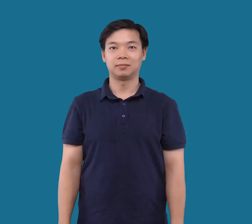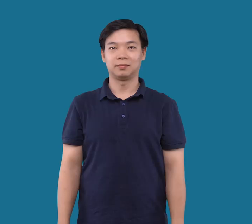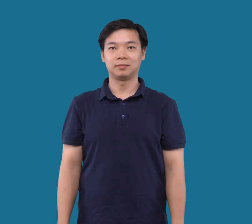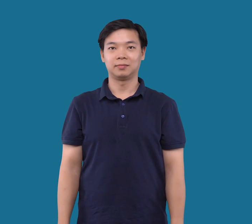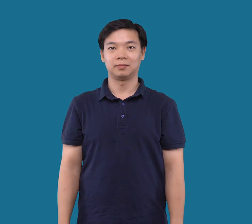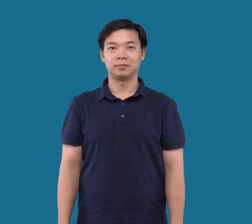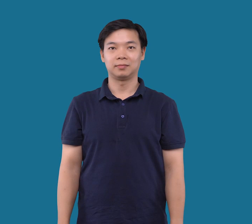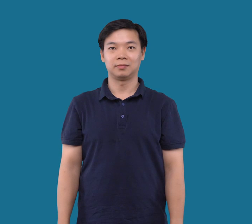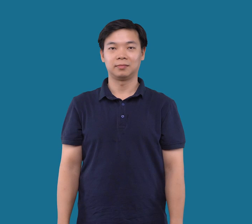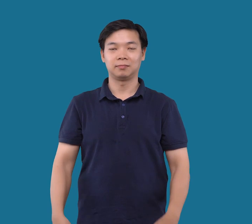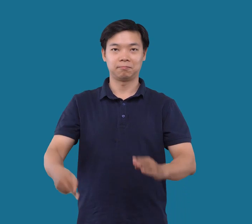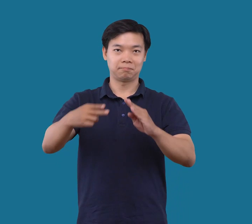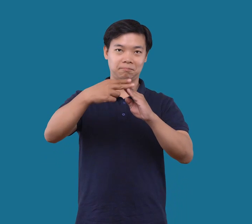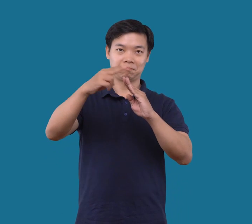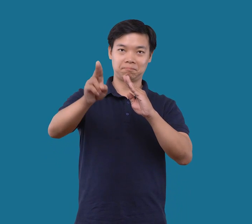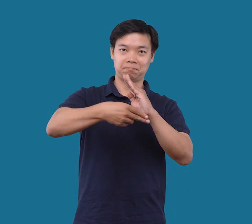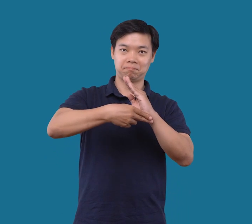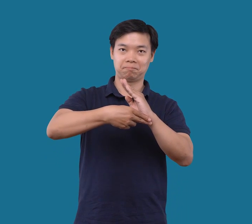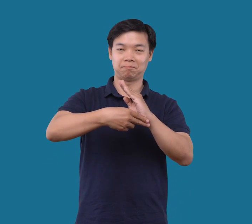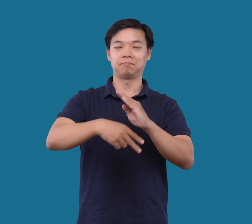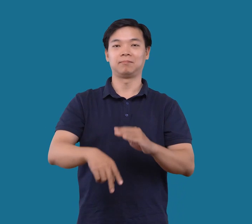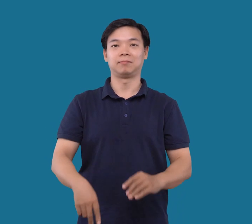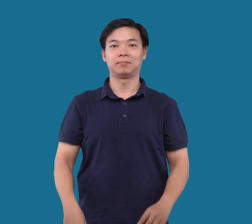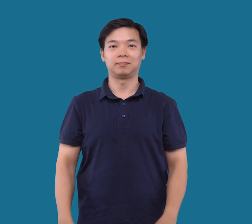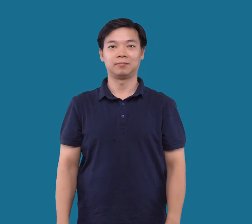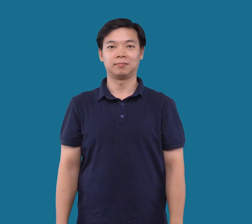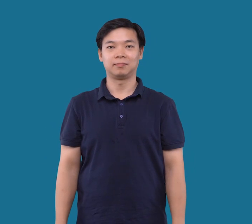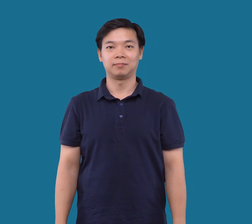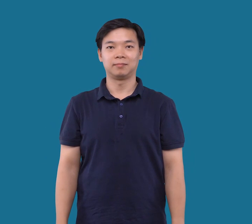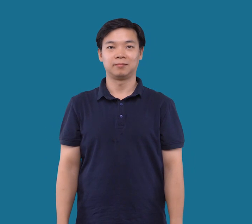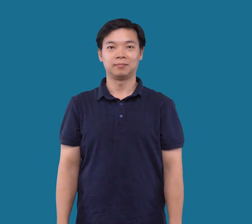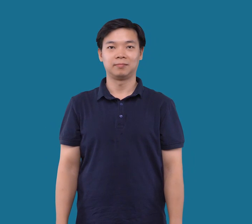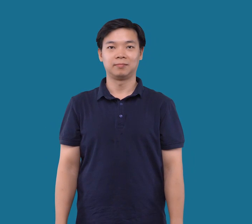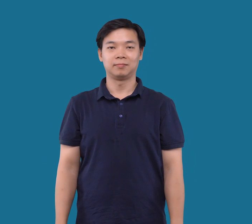đồn công an